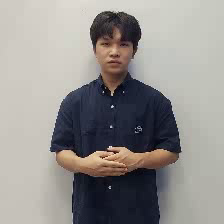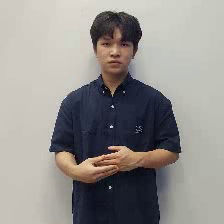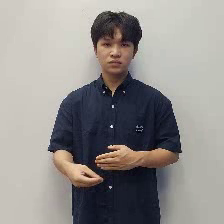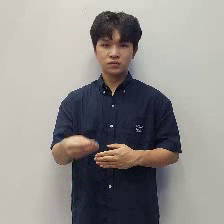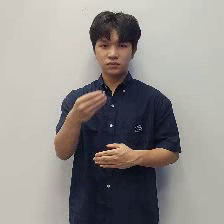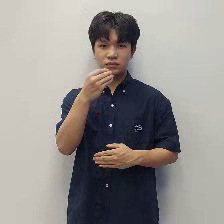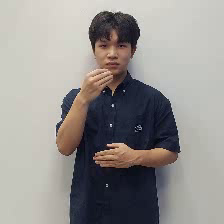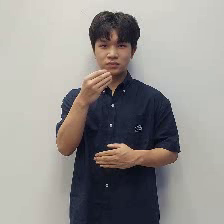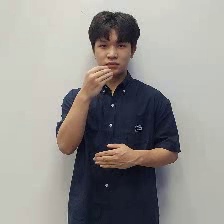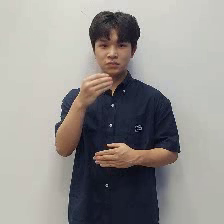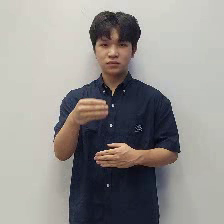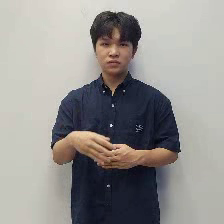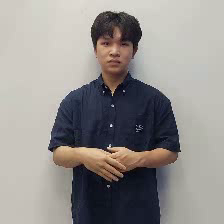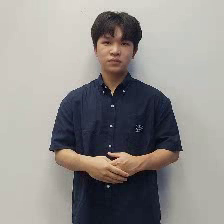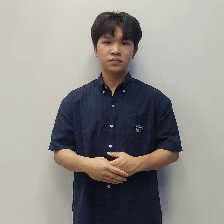Ăn